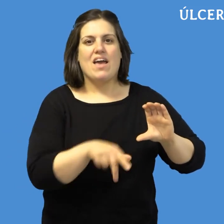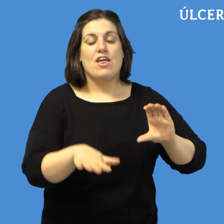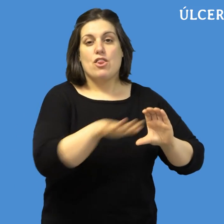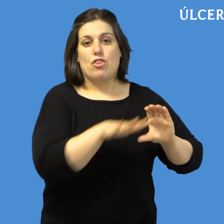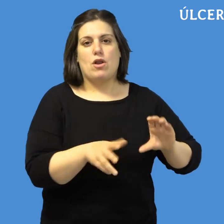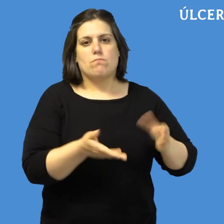dónde